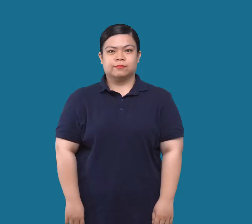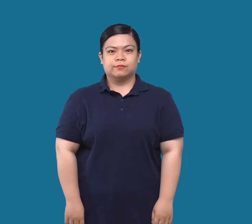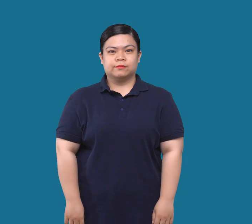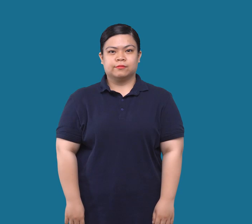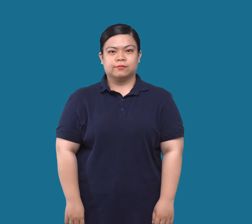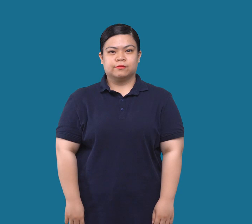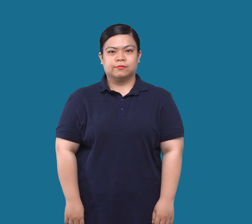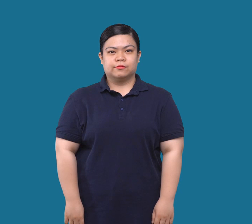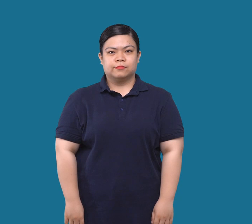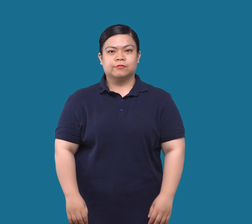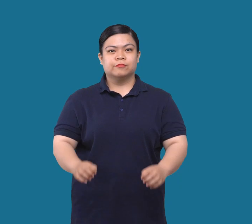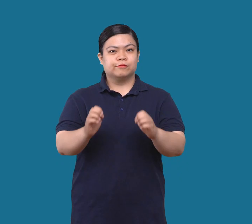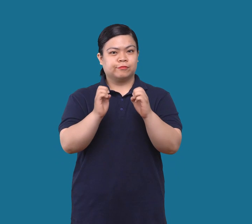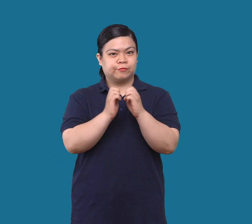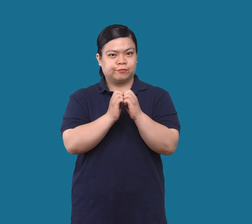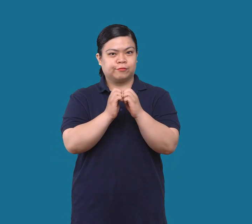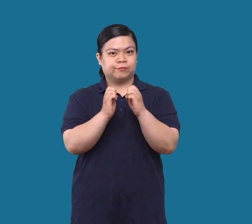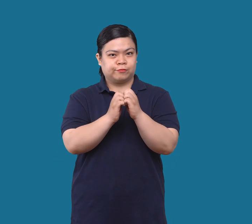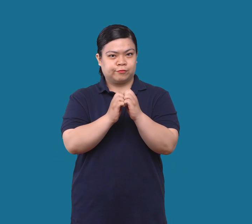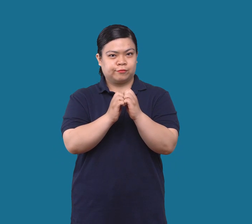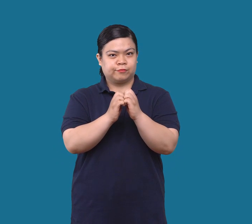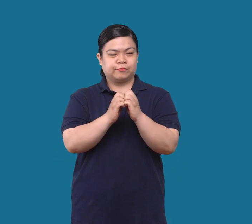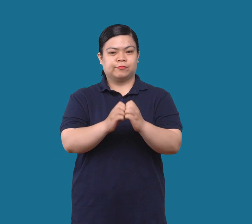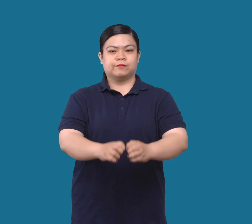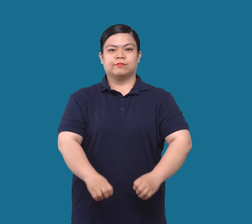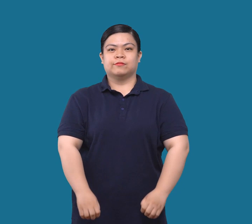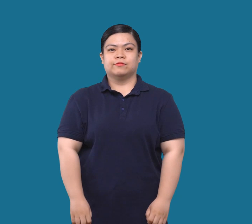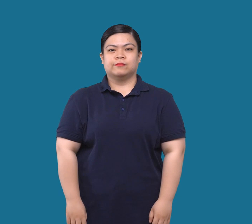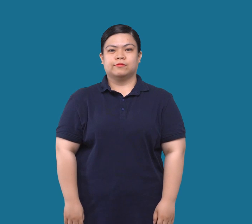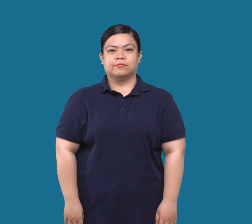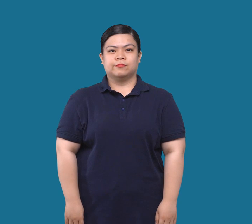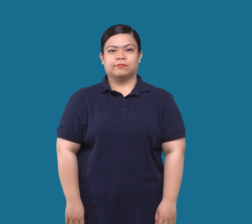quả su su